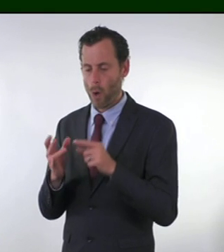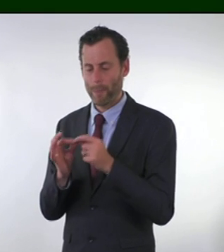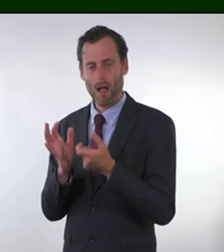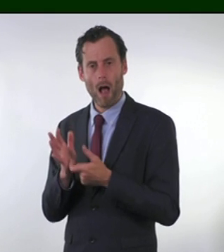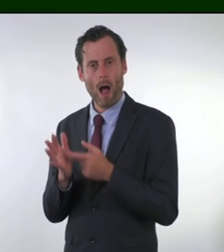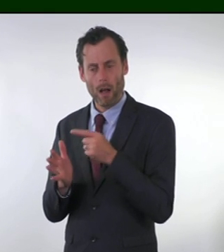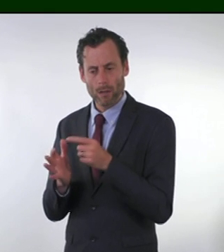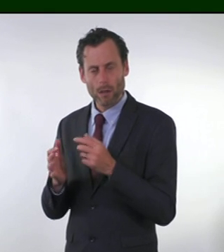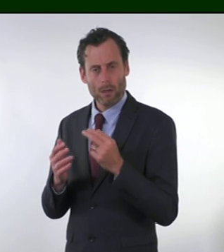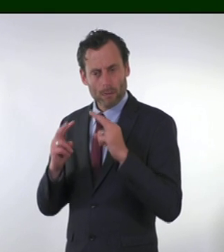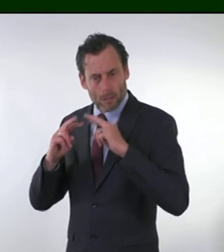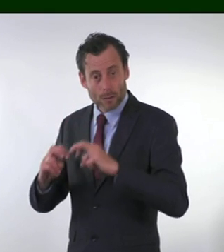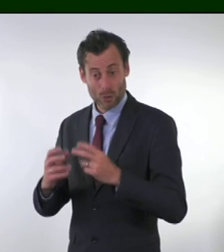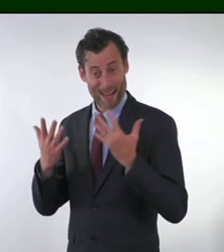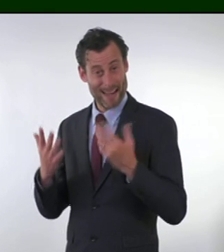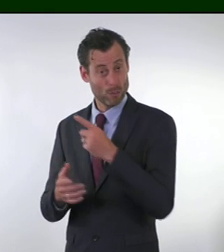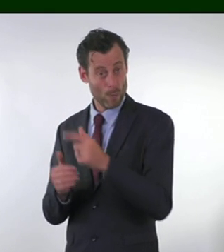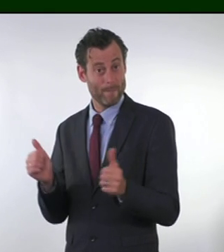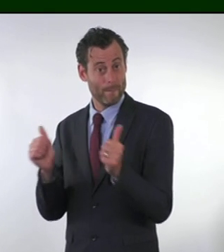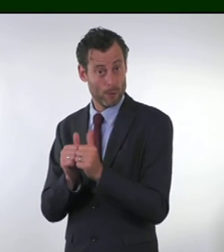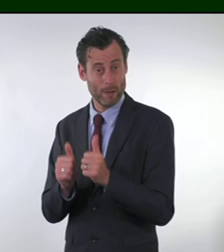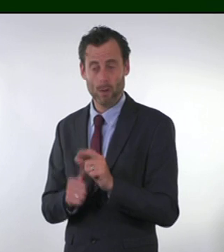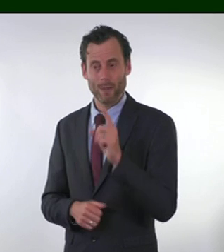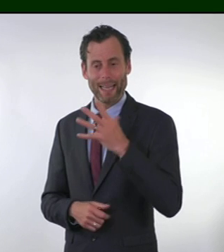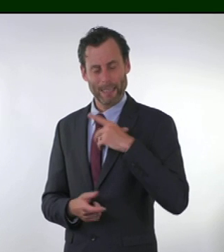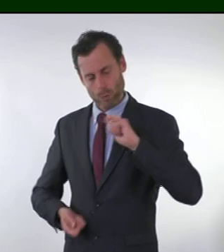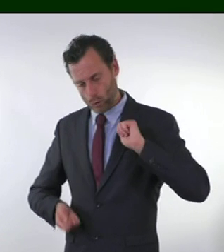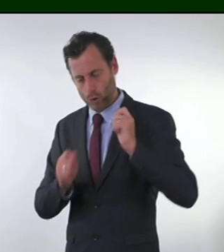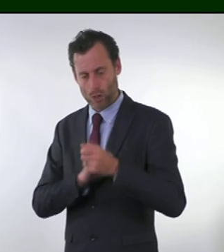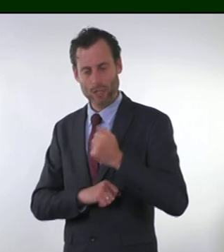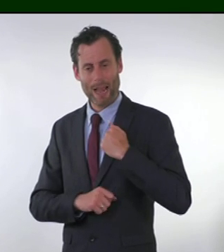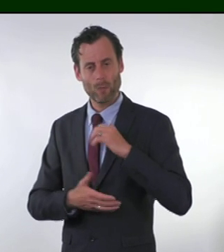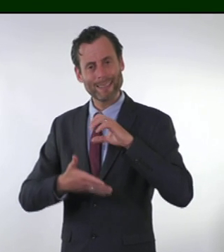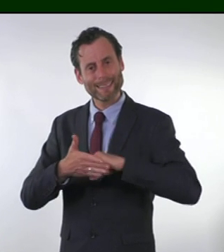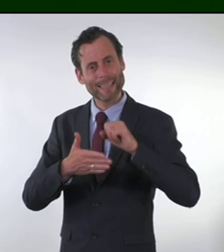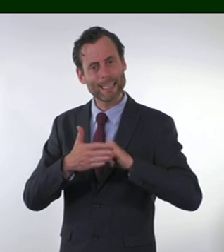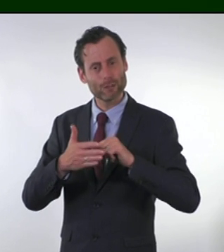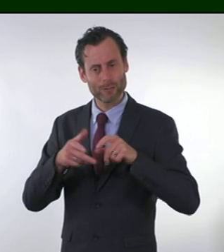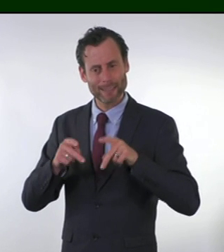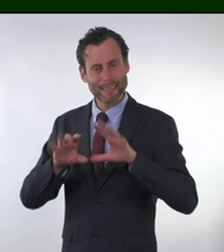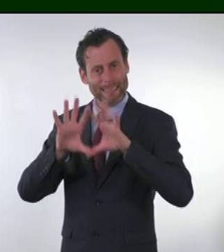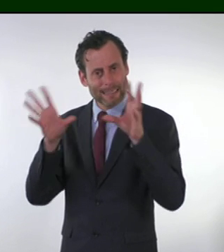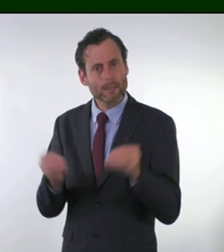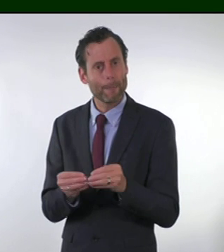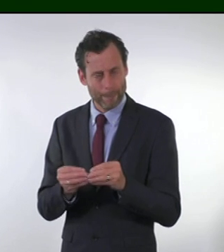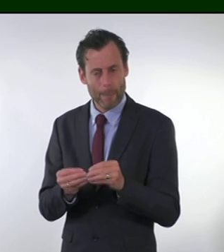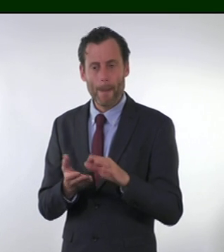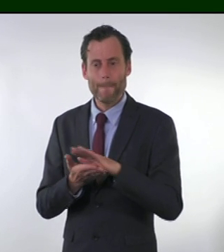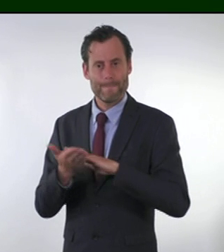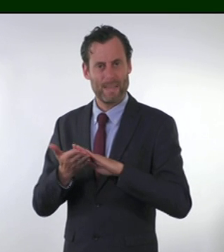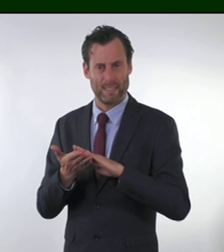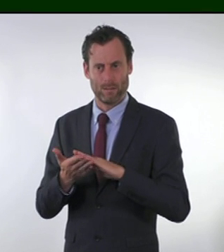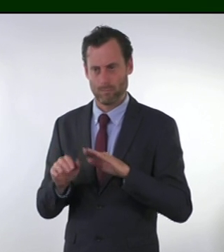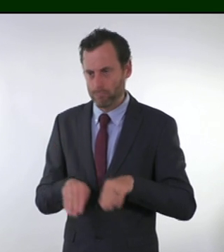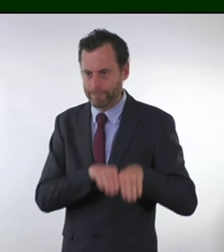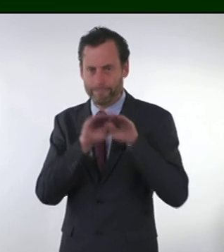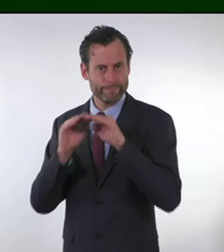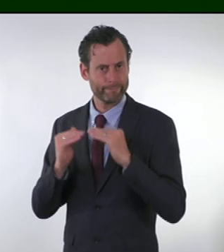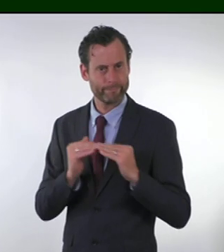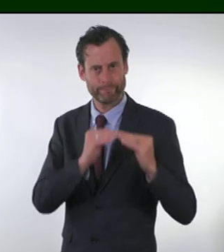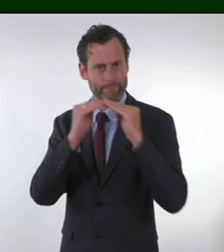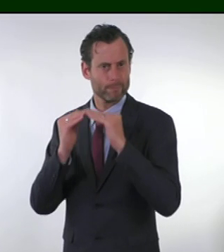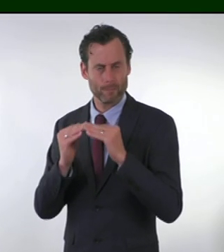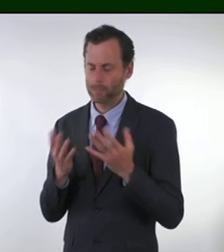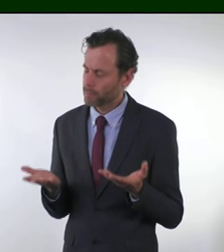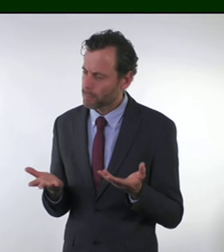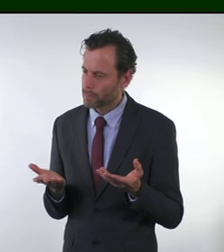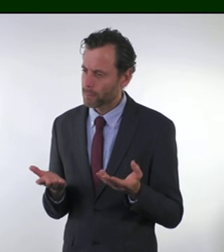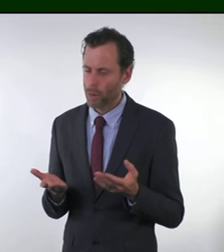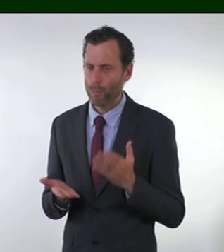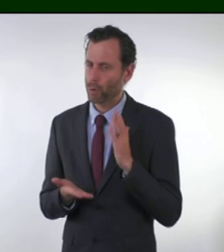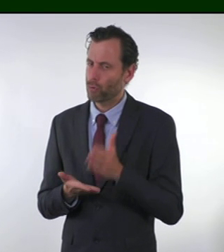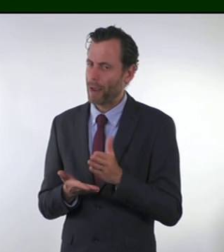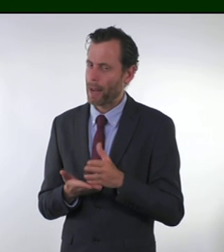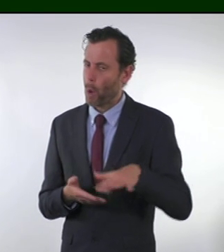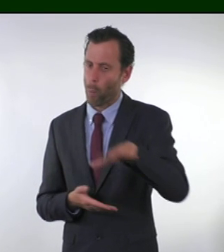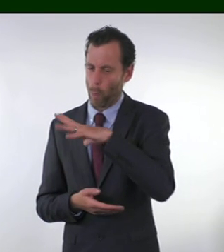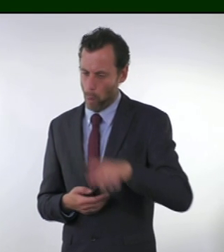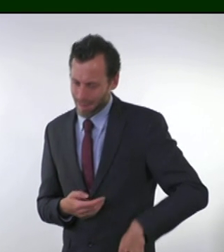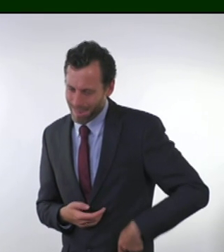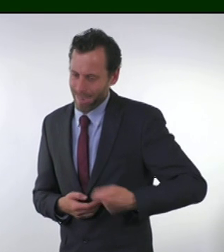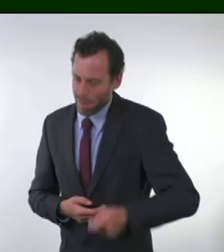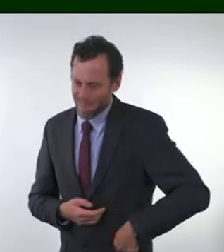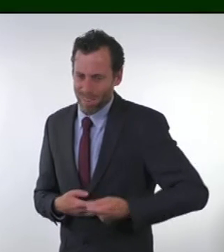Does the Chancellor believe that the time is right for a radical overhaul of our taxation system in order to fulfil the Prime Minister’s levelling-up promise, or is the truth that we are not really “all in this together”?